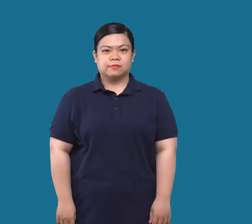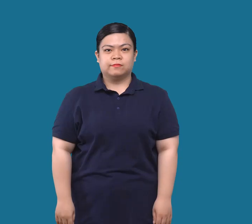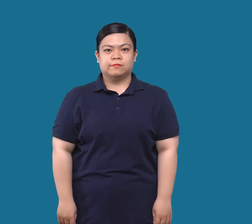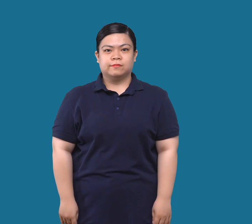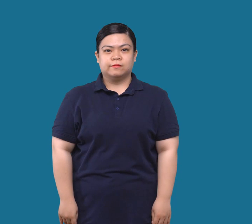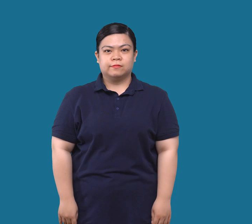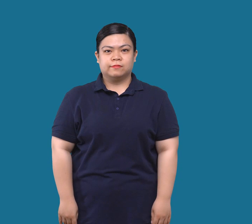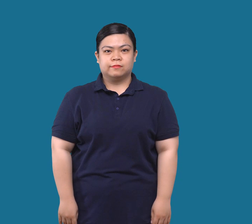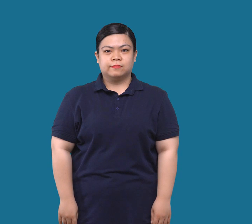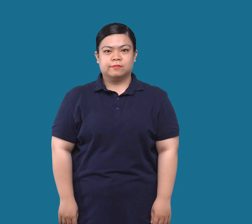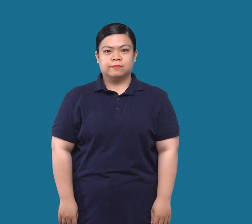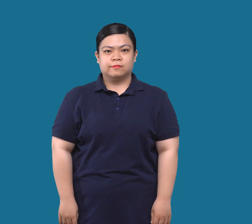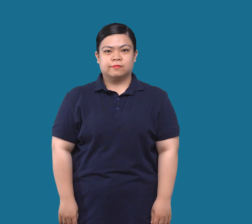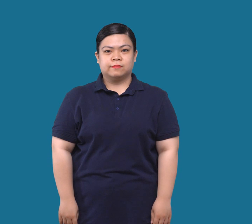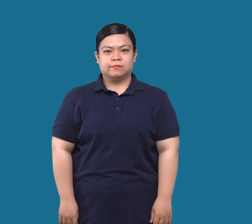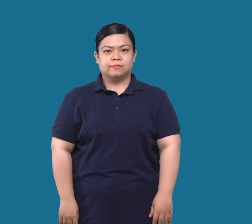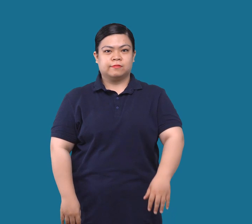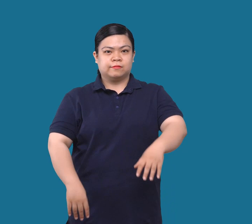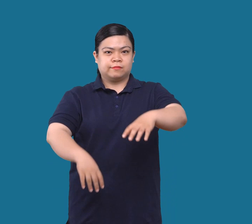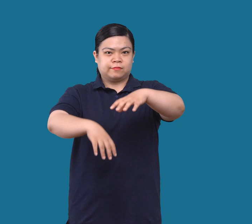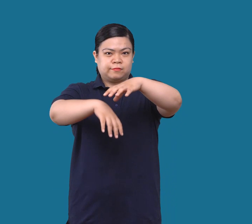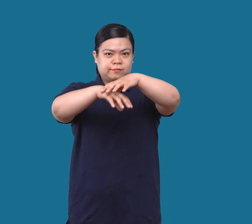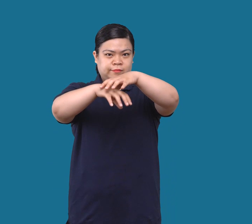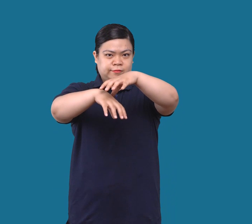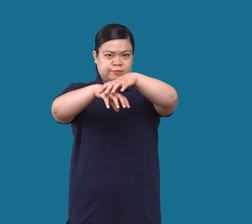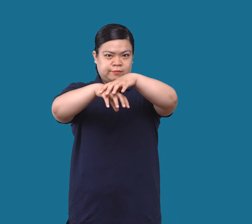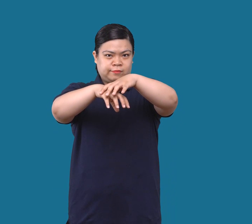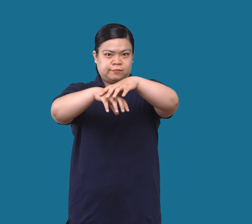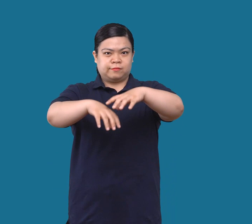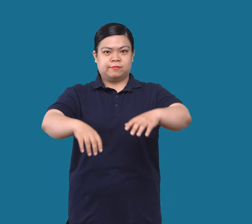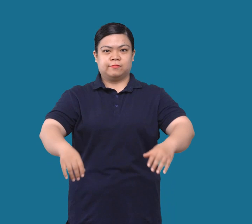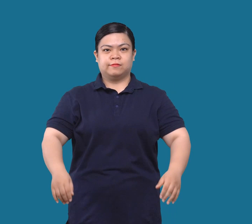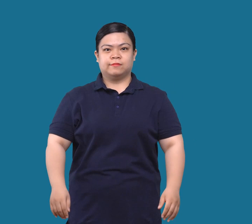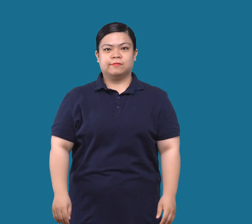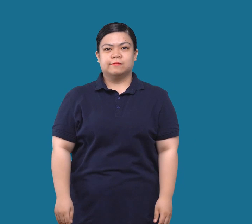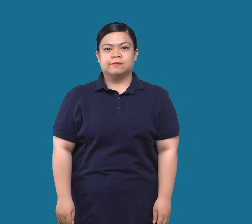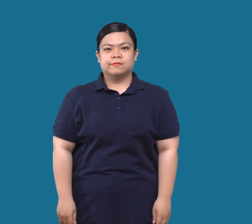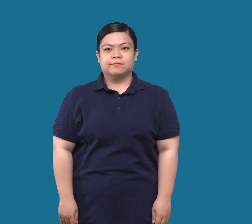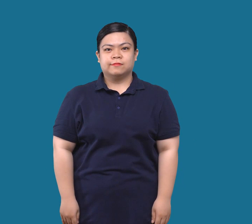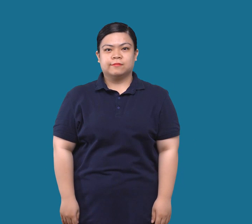óc